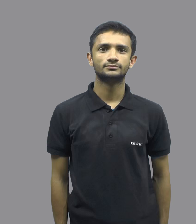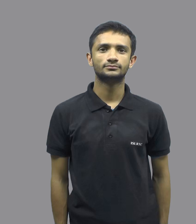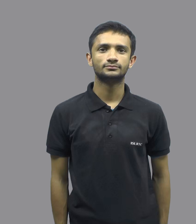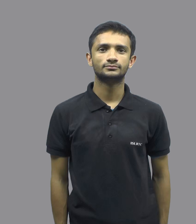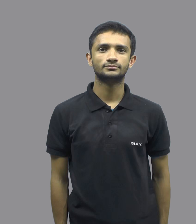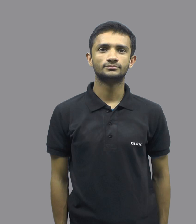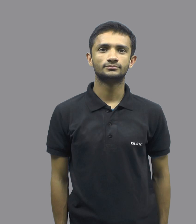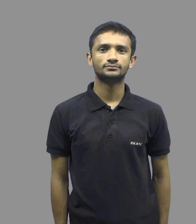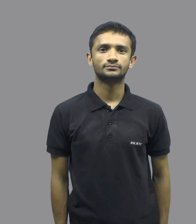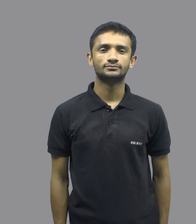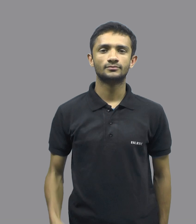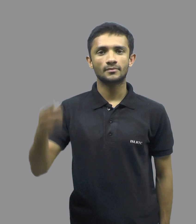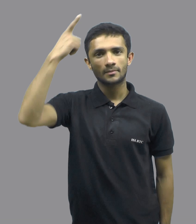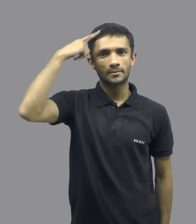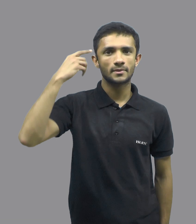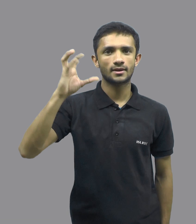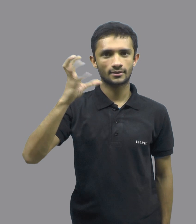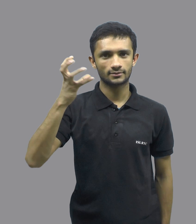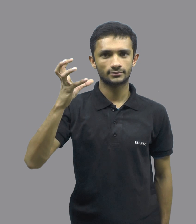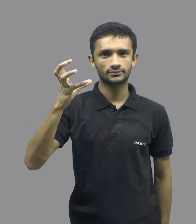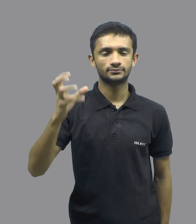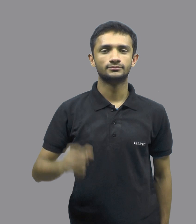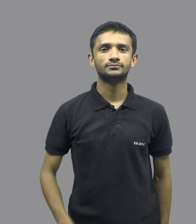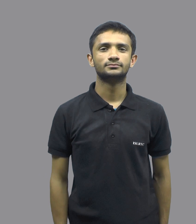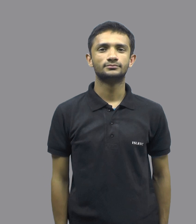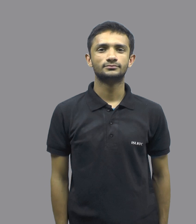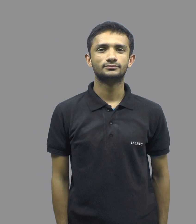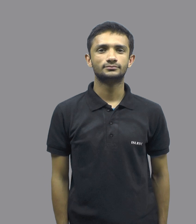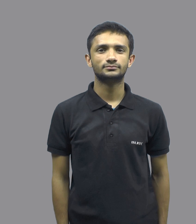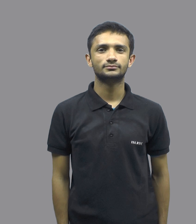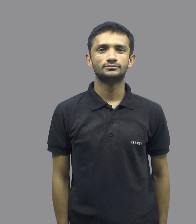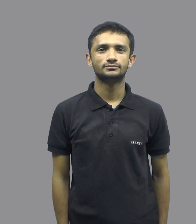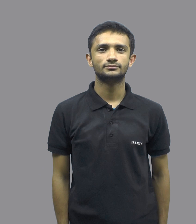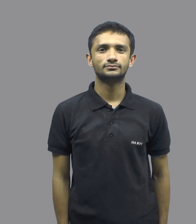Brinjal Eggplant